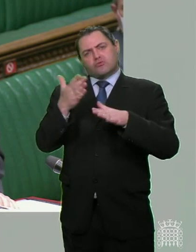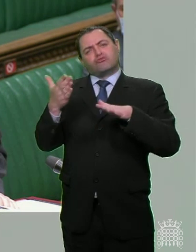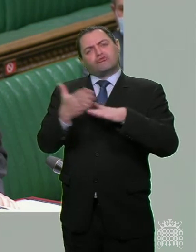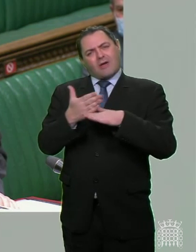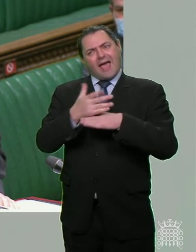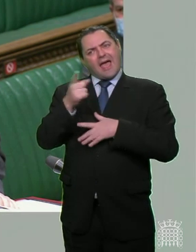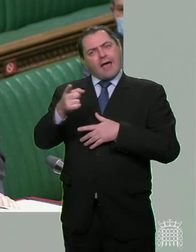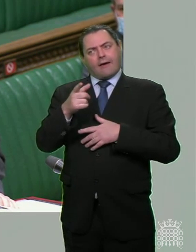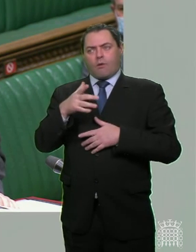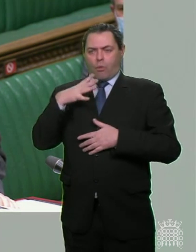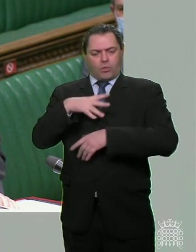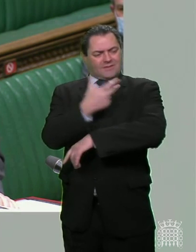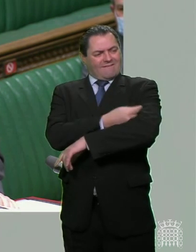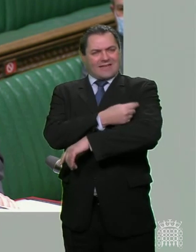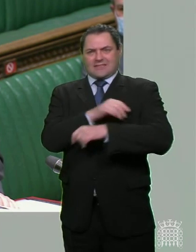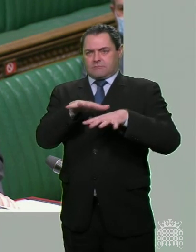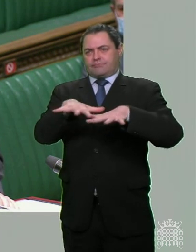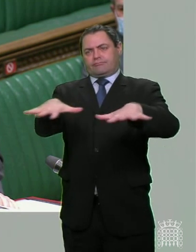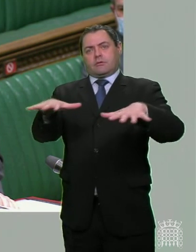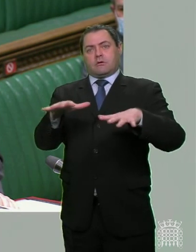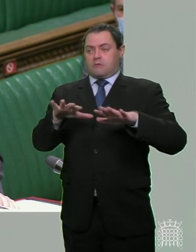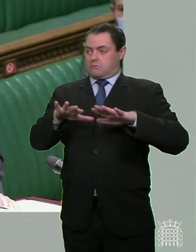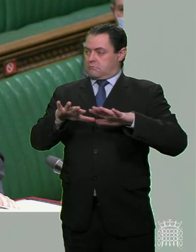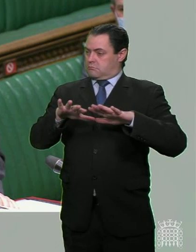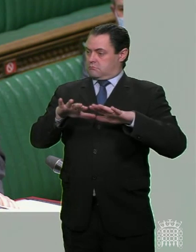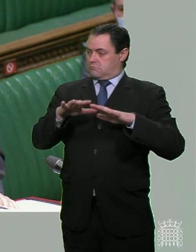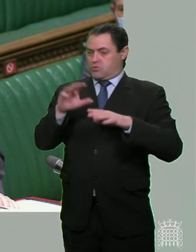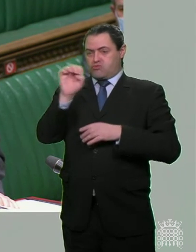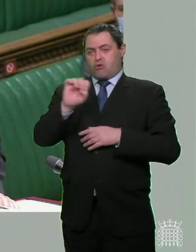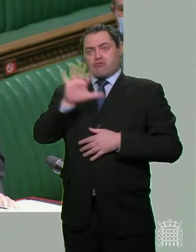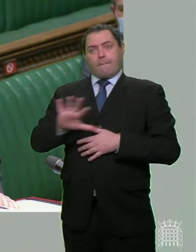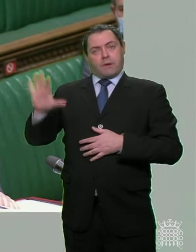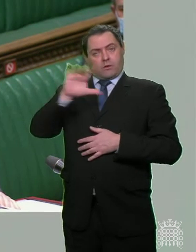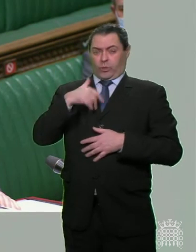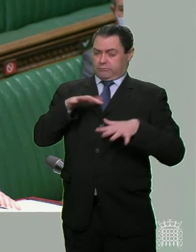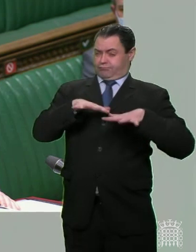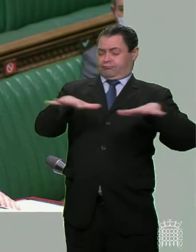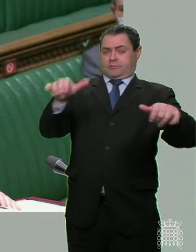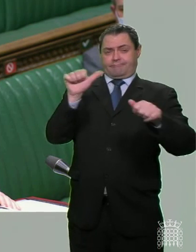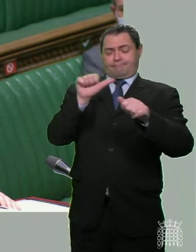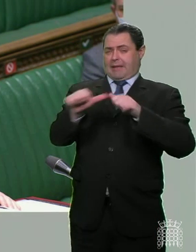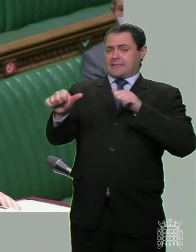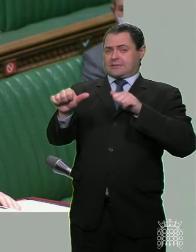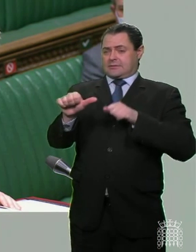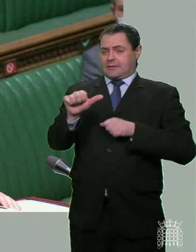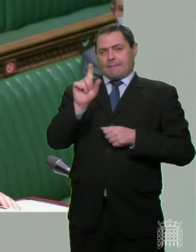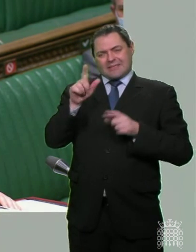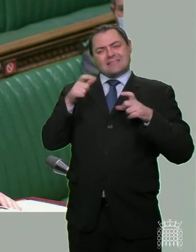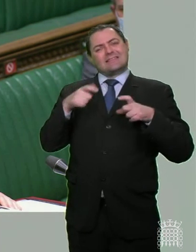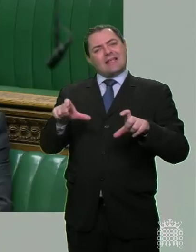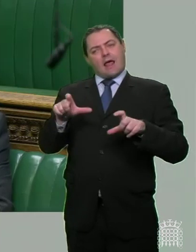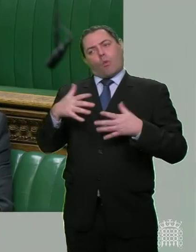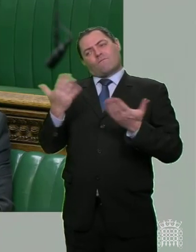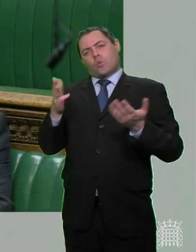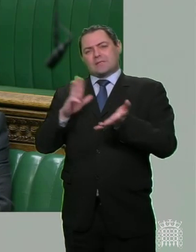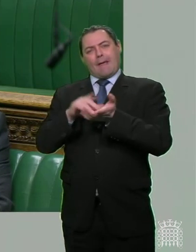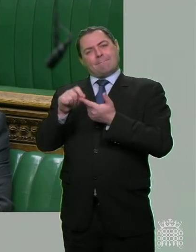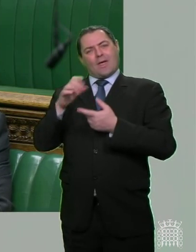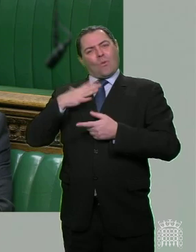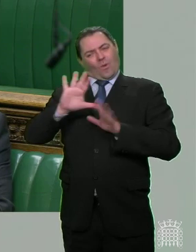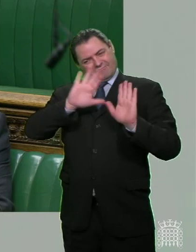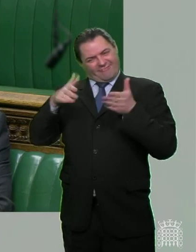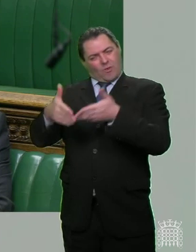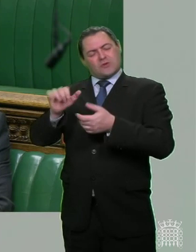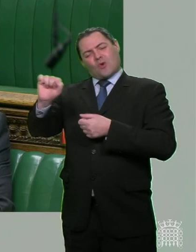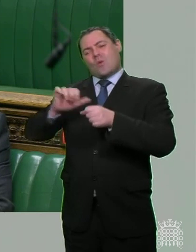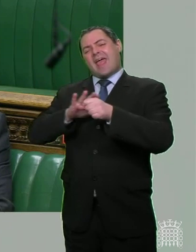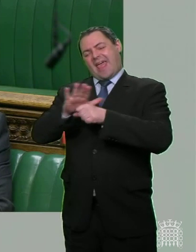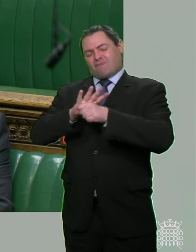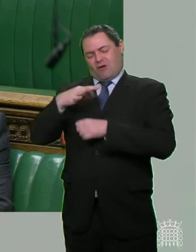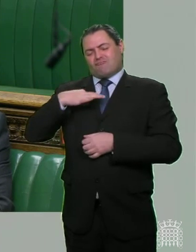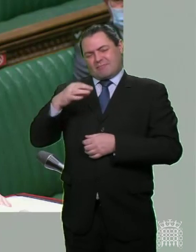In spite of the fact that we have the fastest roll-out anywhere in Europe, it is entirely right that a constituency MP should want to see more done as fast as possible.